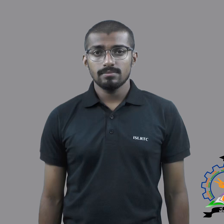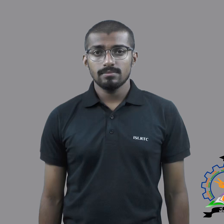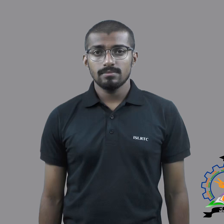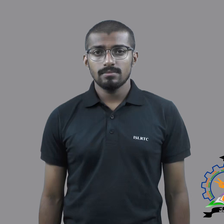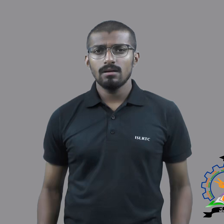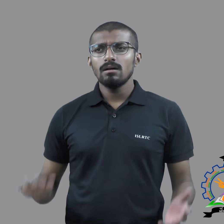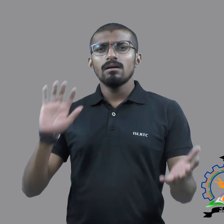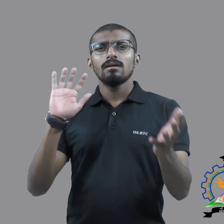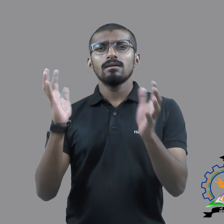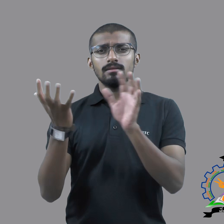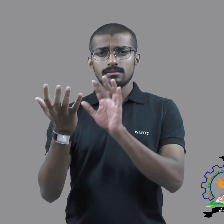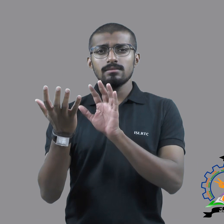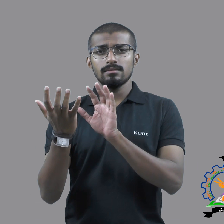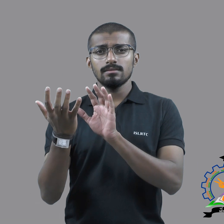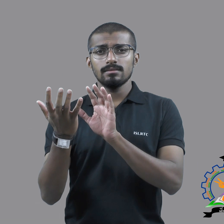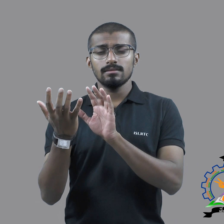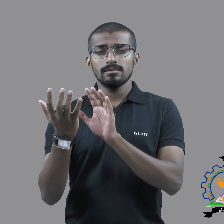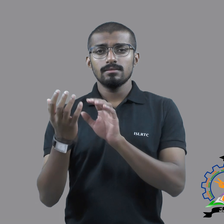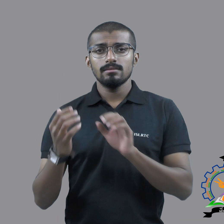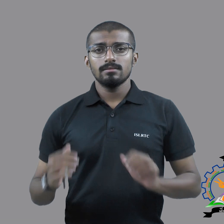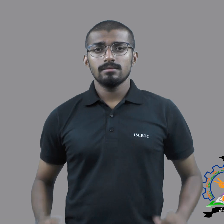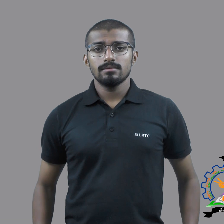Earth